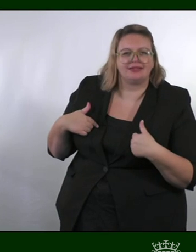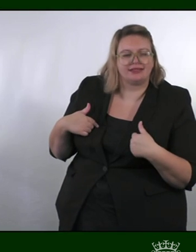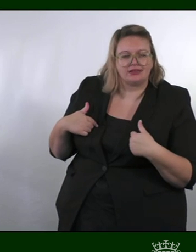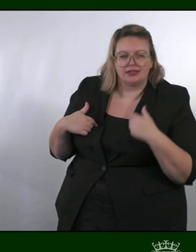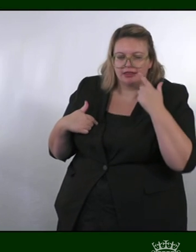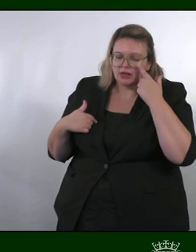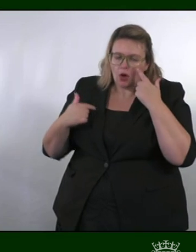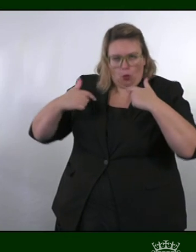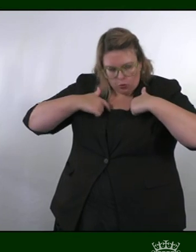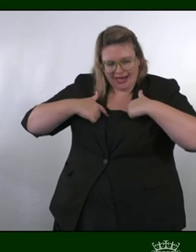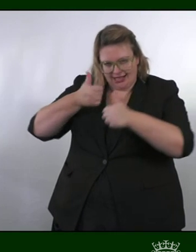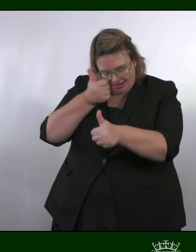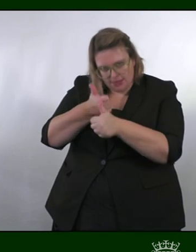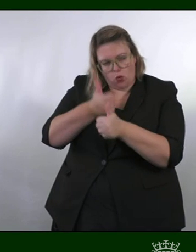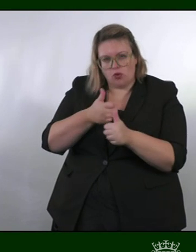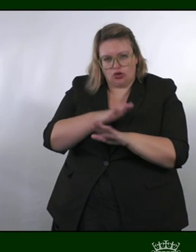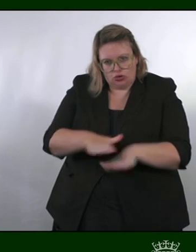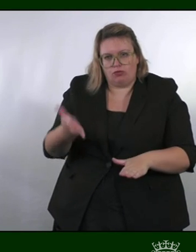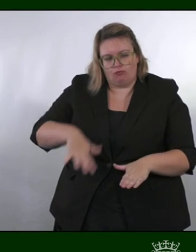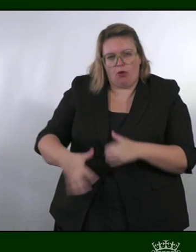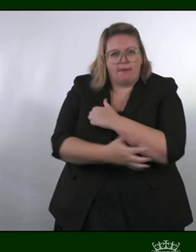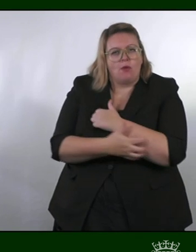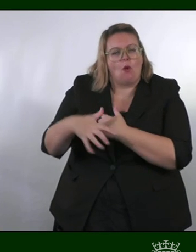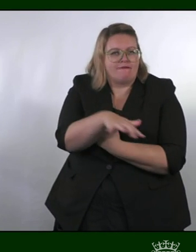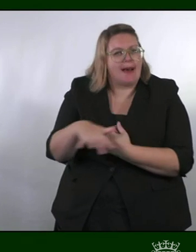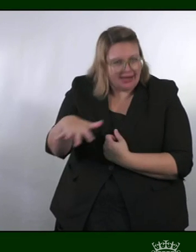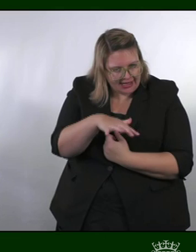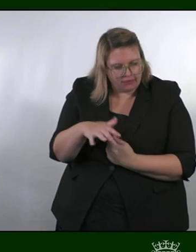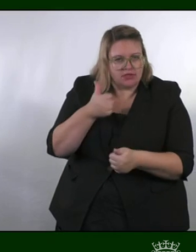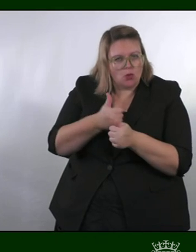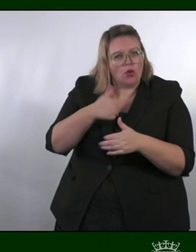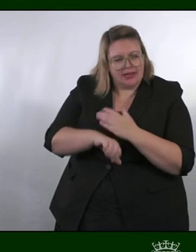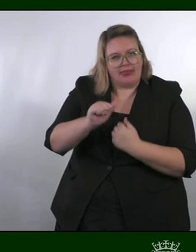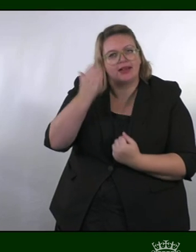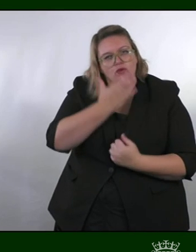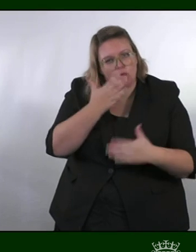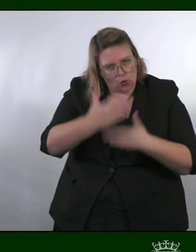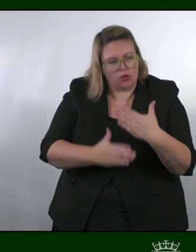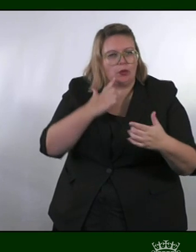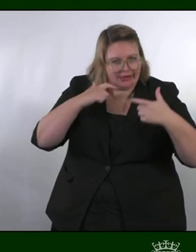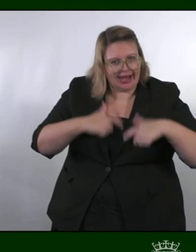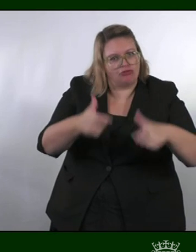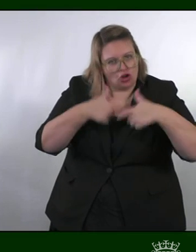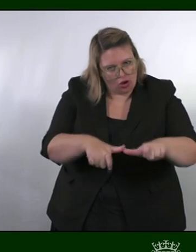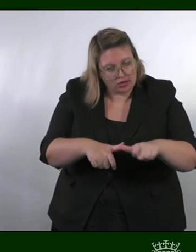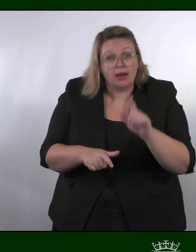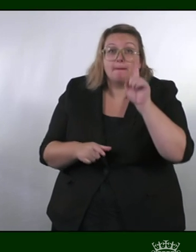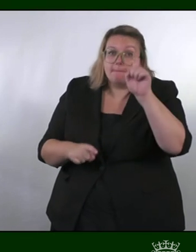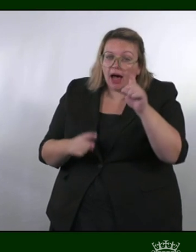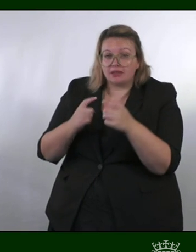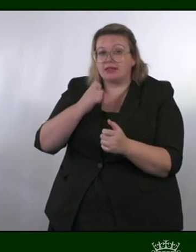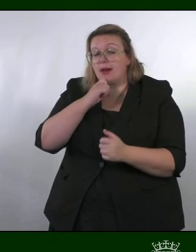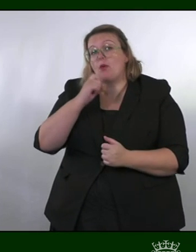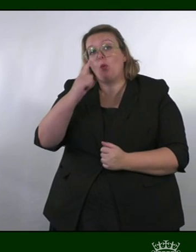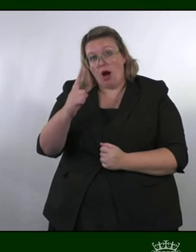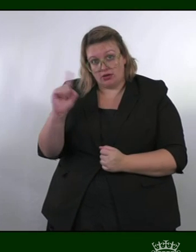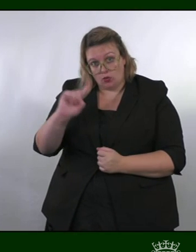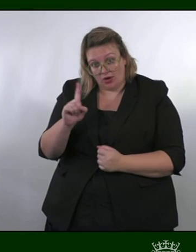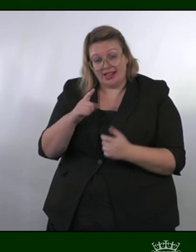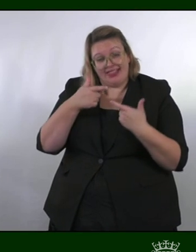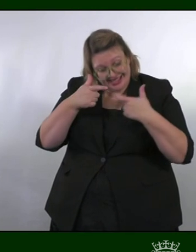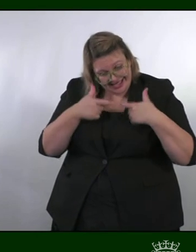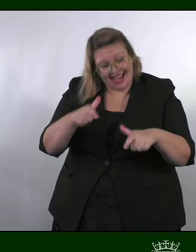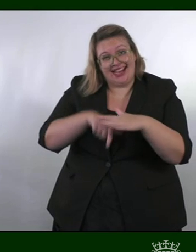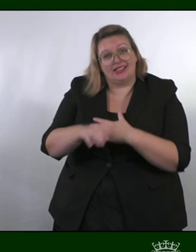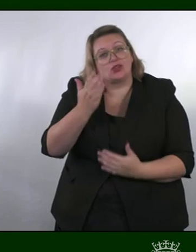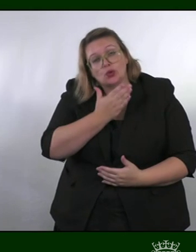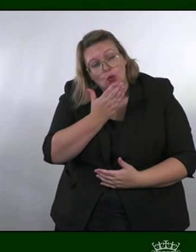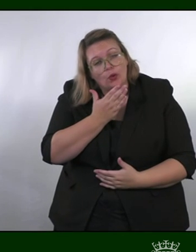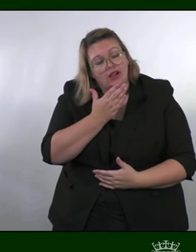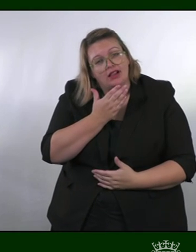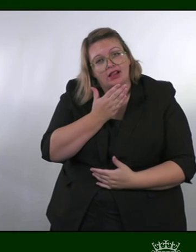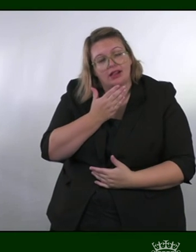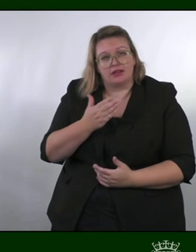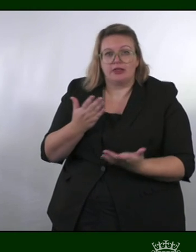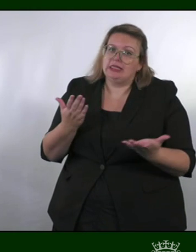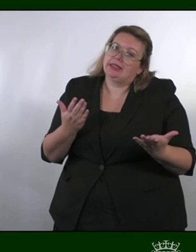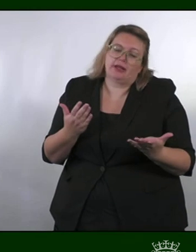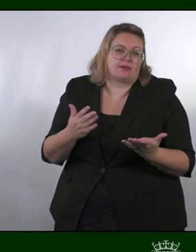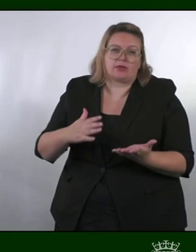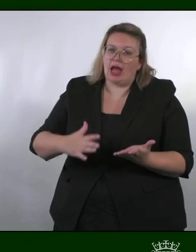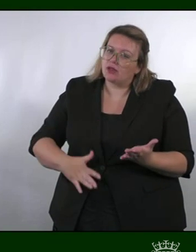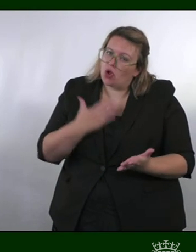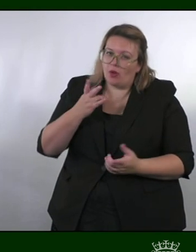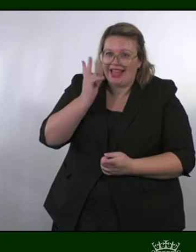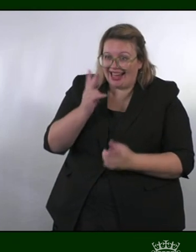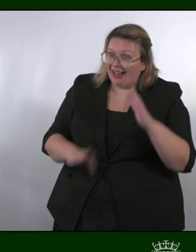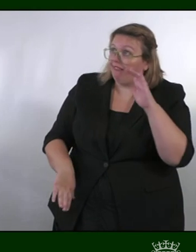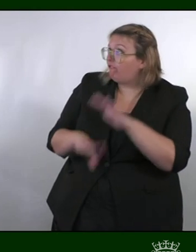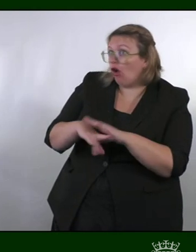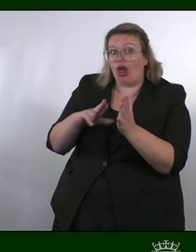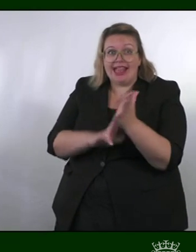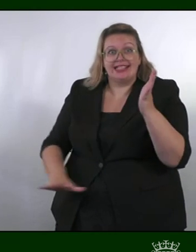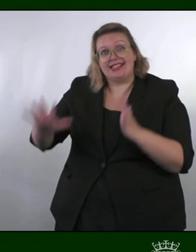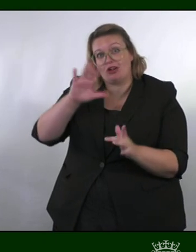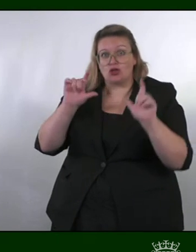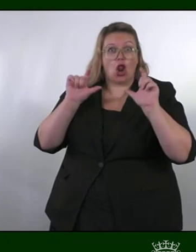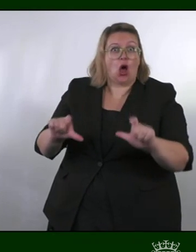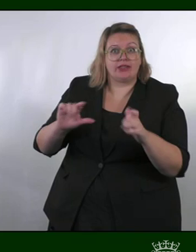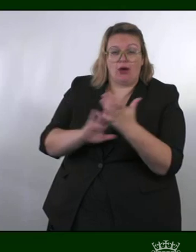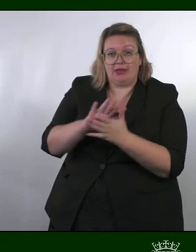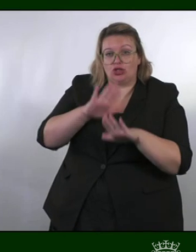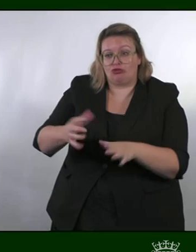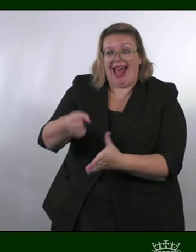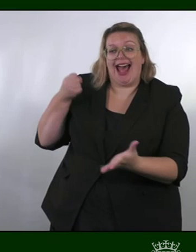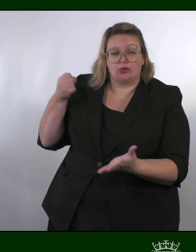We support kids of low incomes in school, and we will continue to do so, but the most important thing is to keep them in school and not to tear off into another national lockdown, taking them out of school.